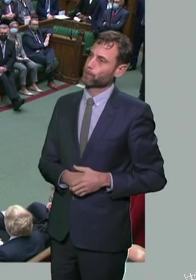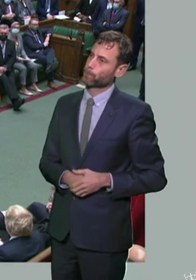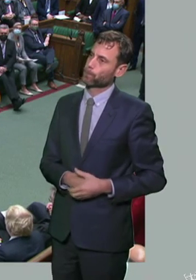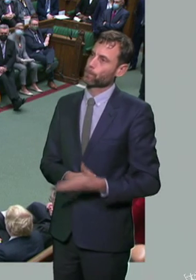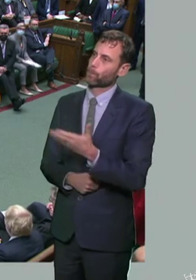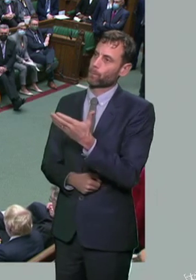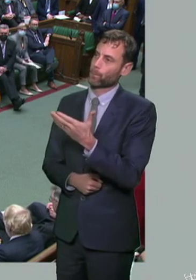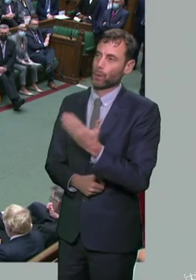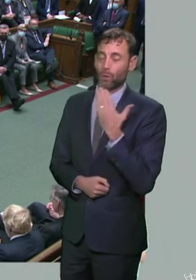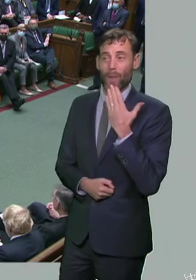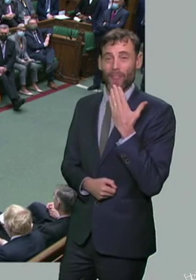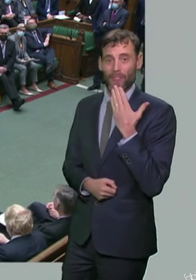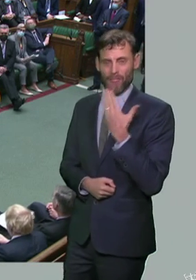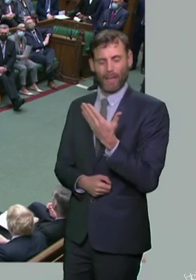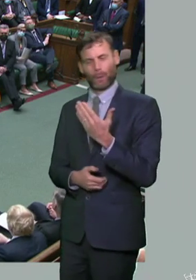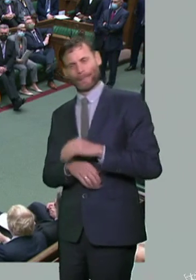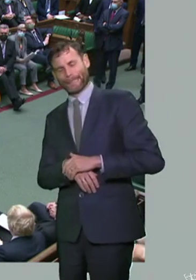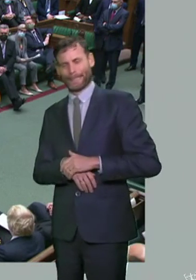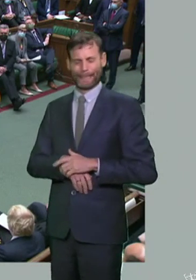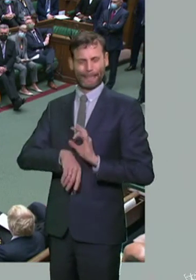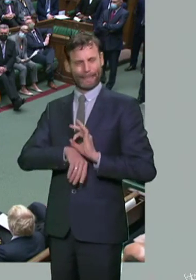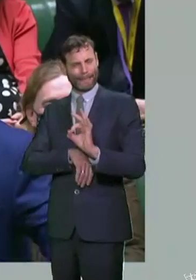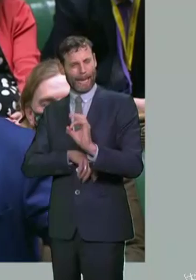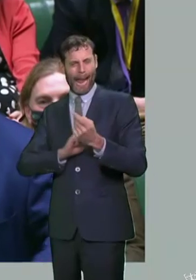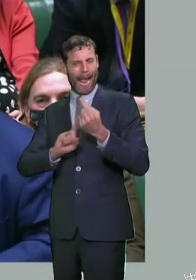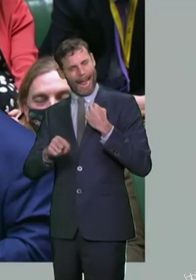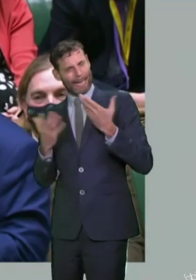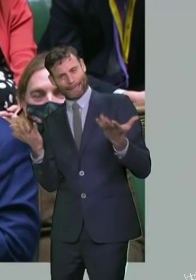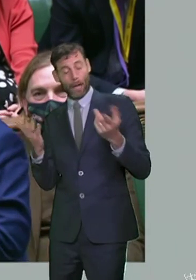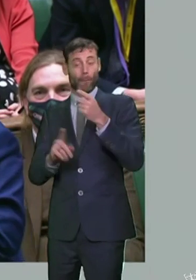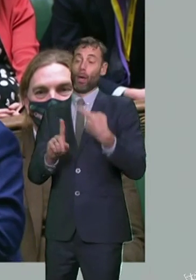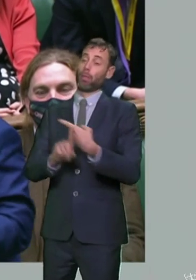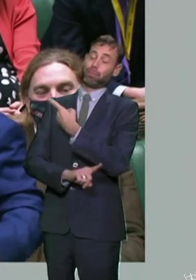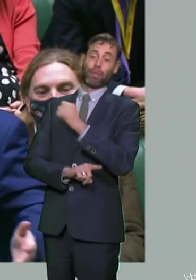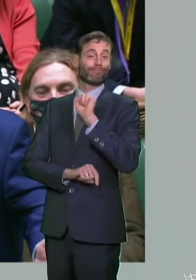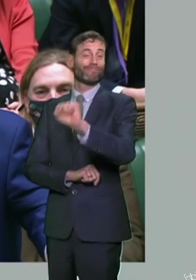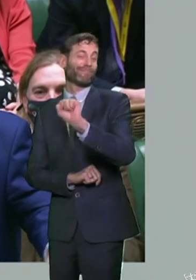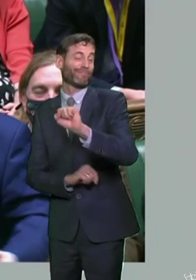That certainly was not an answer to the question that I asked, but we are used to that.